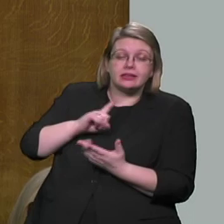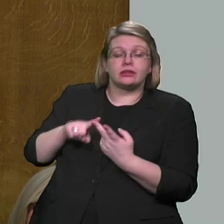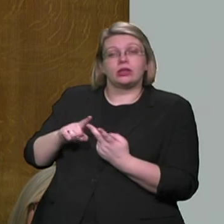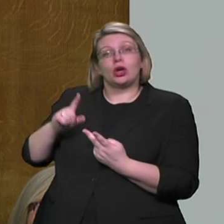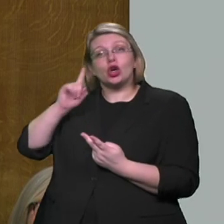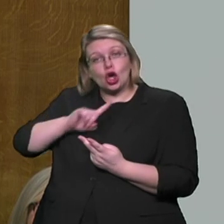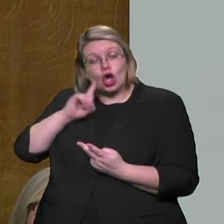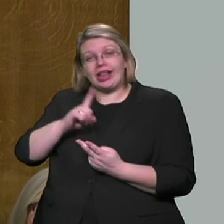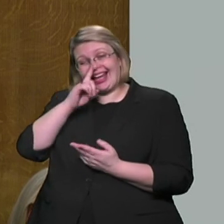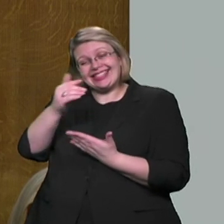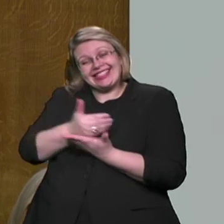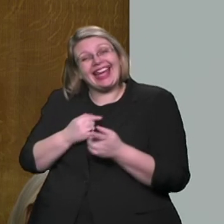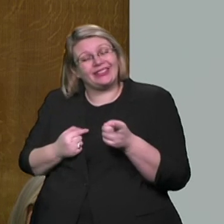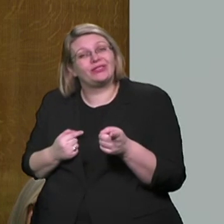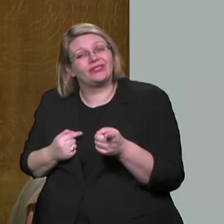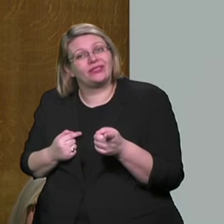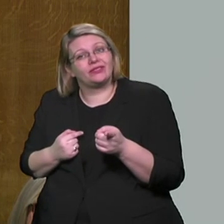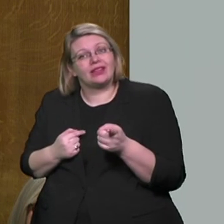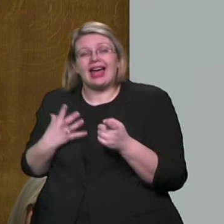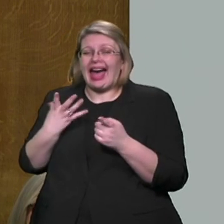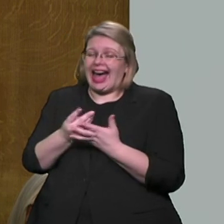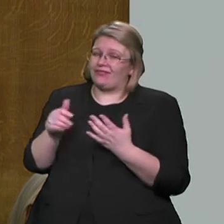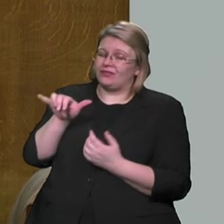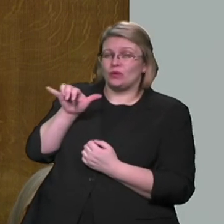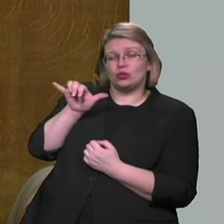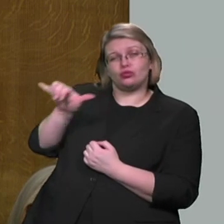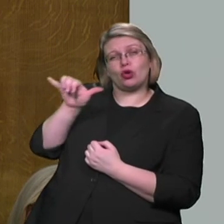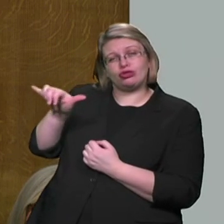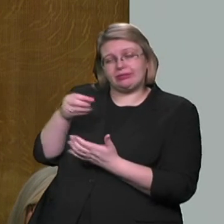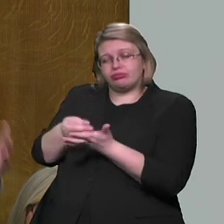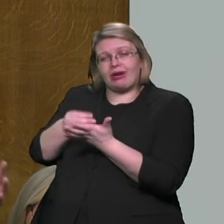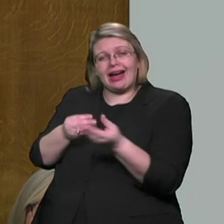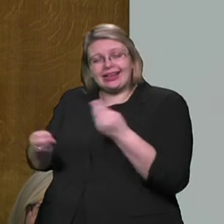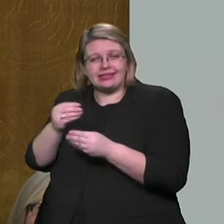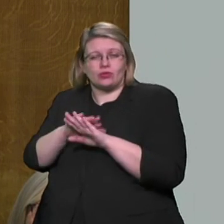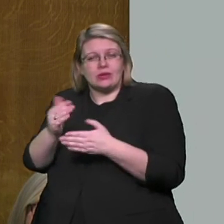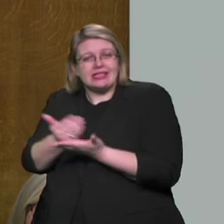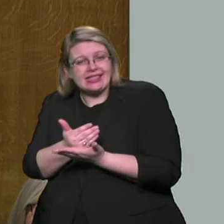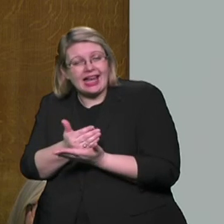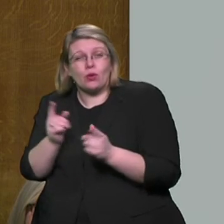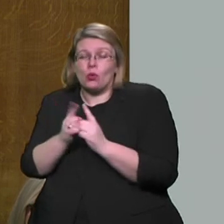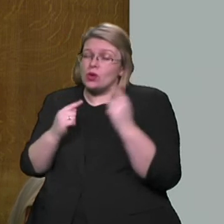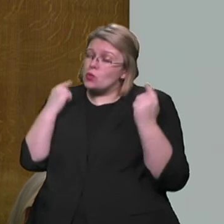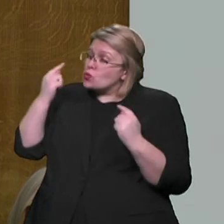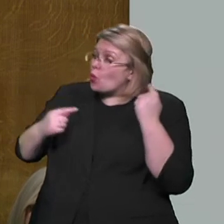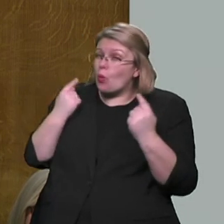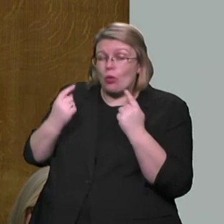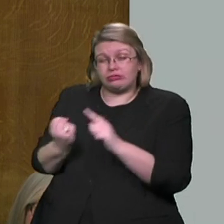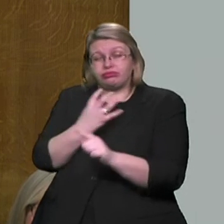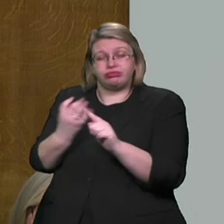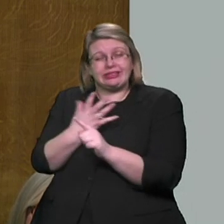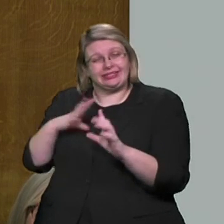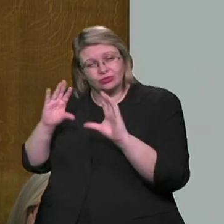that we rid ourselves of the dodgy fares and that the noise they create is regulated?